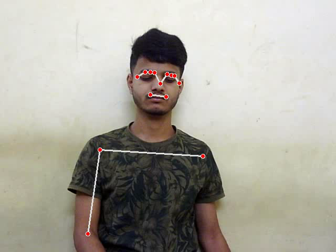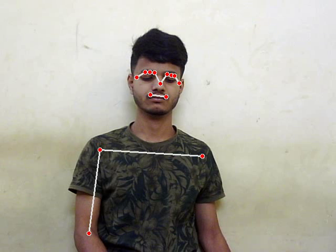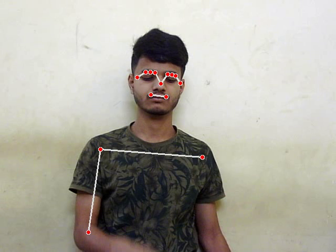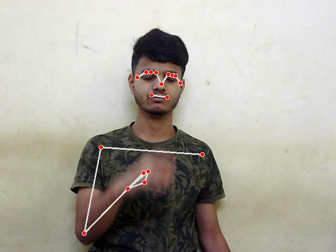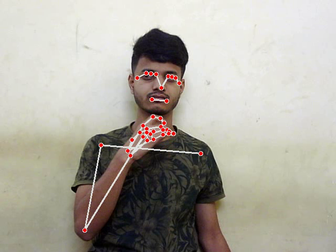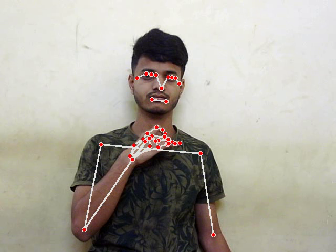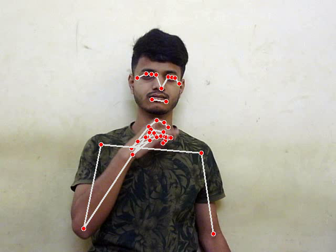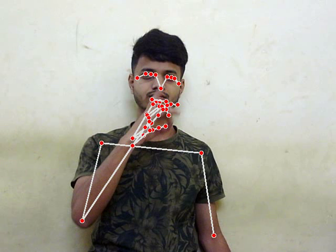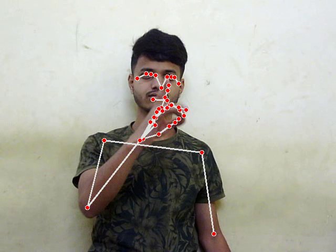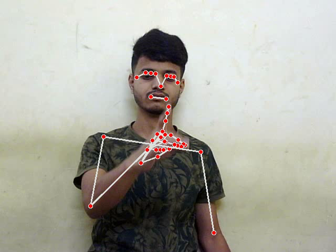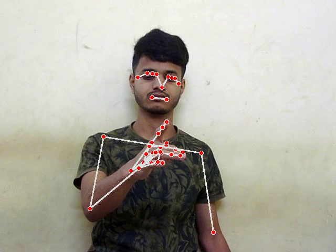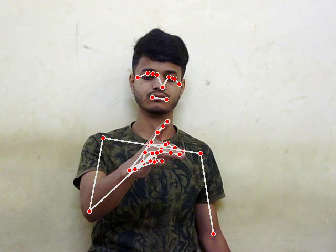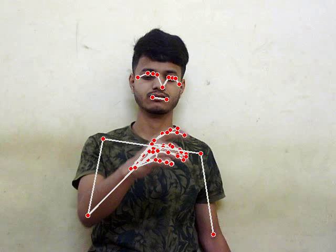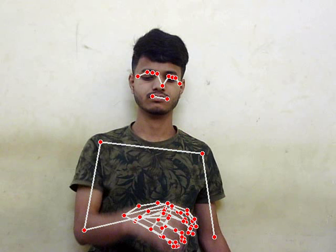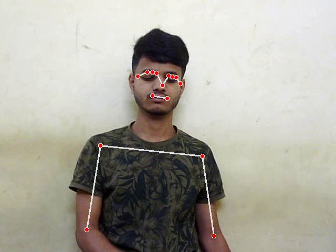like